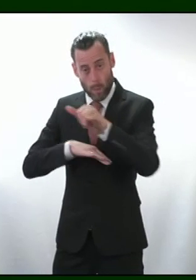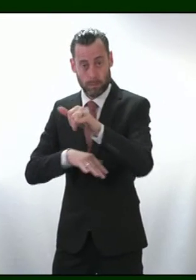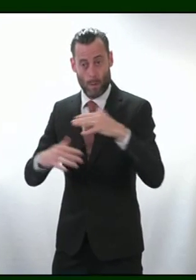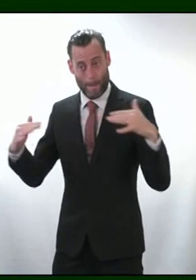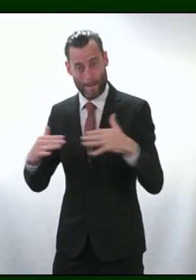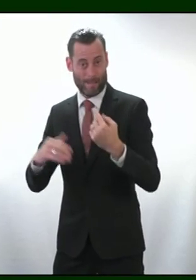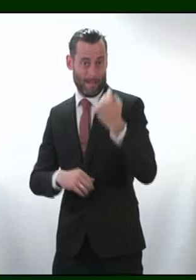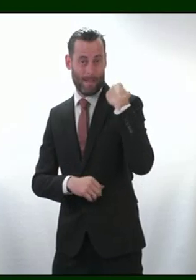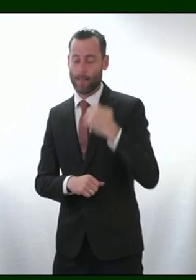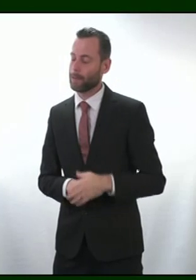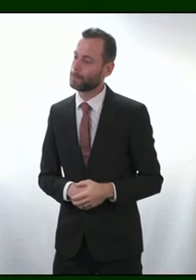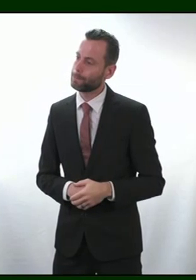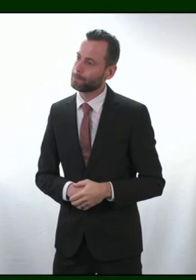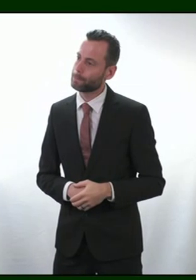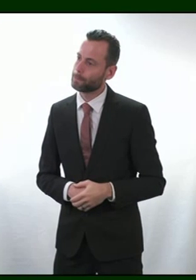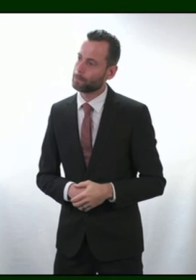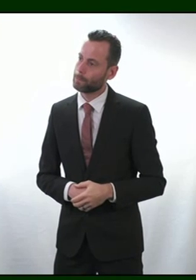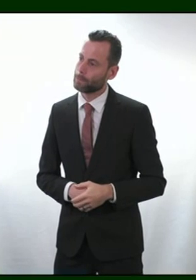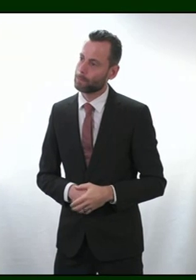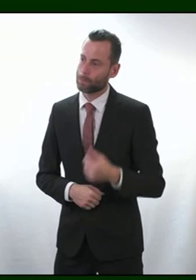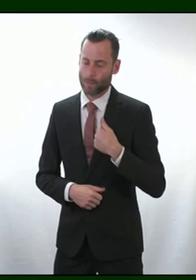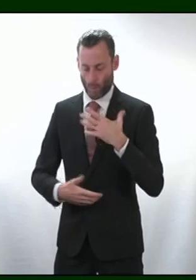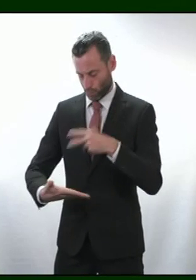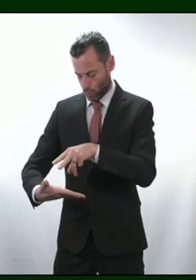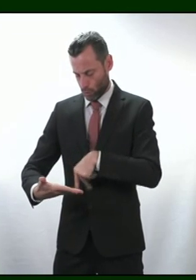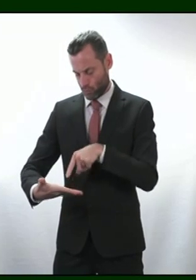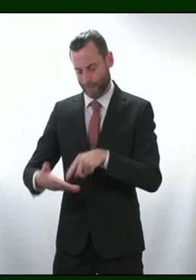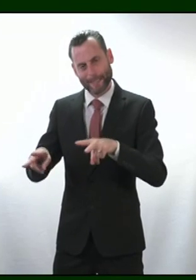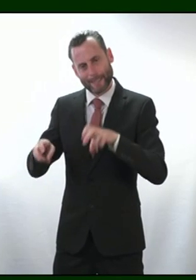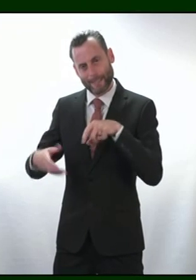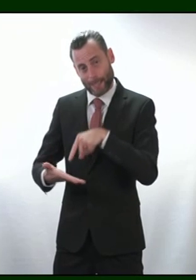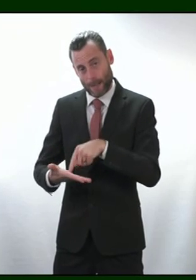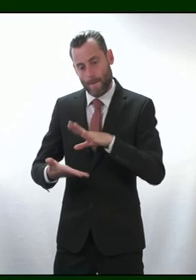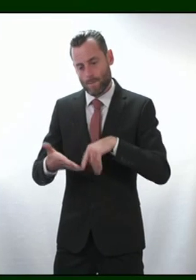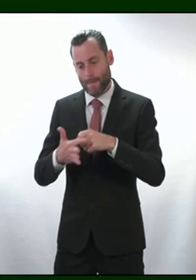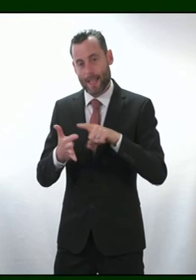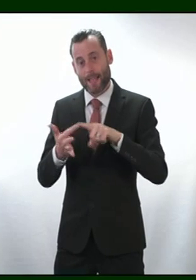I want to start by reading to the Prime Minister a message that I have received from a man called Keir.